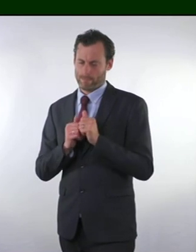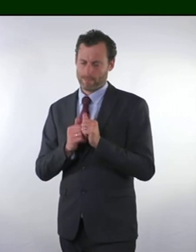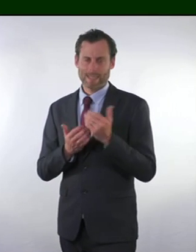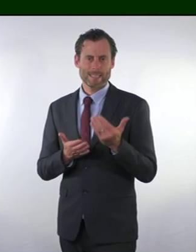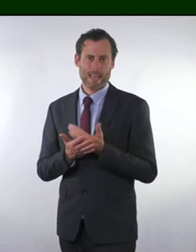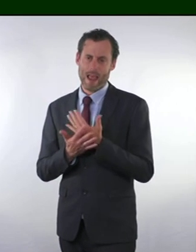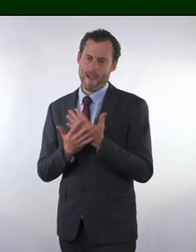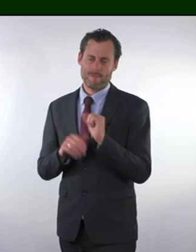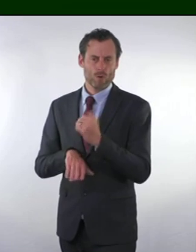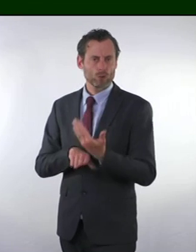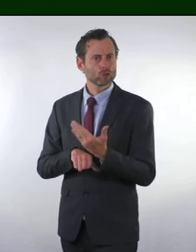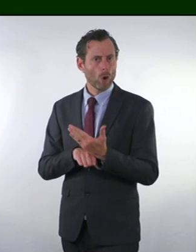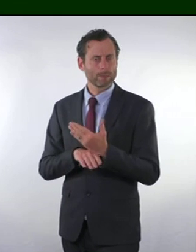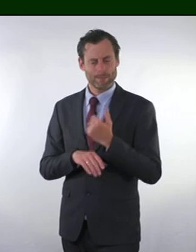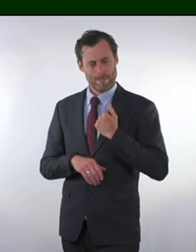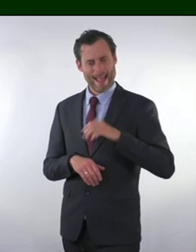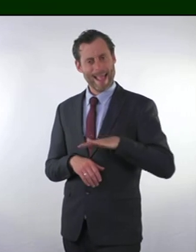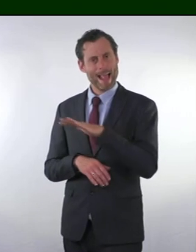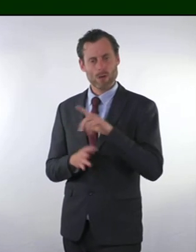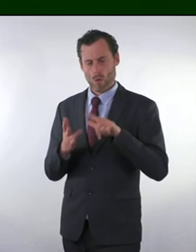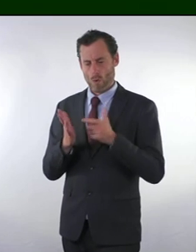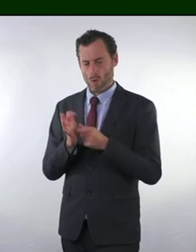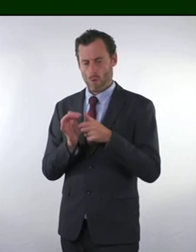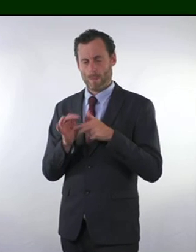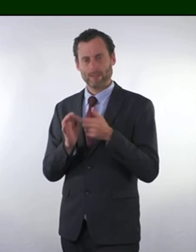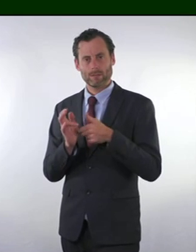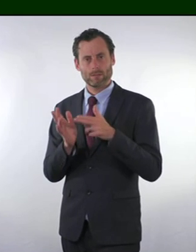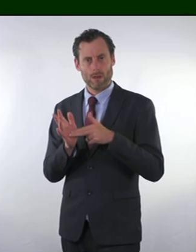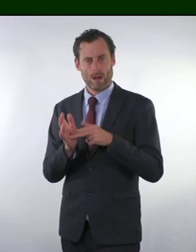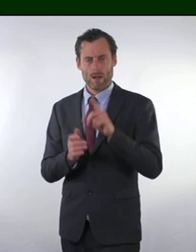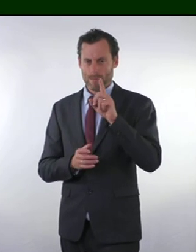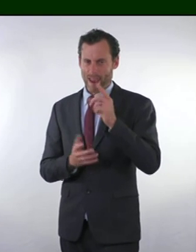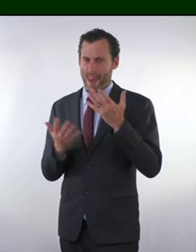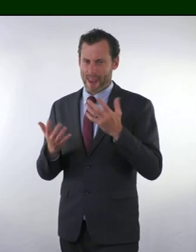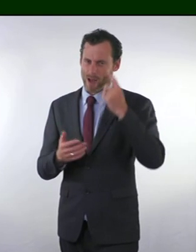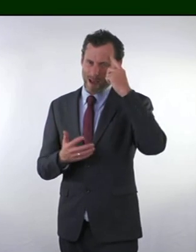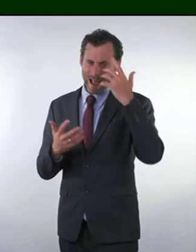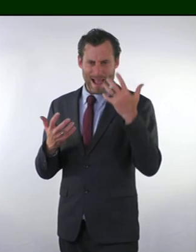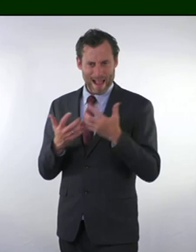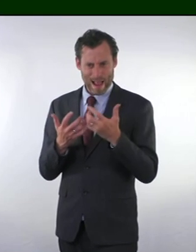Now more than ever, it is vital that we stick to sound economic principles to help our nation’s recovery.